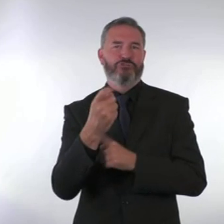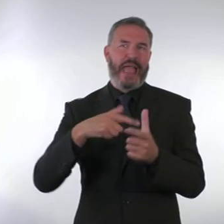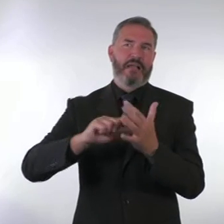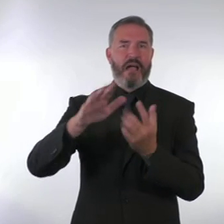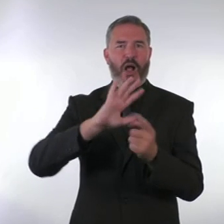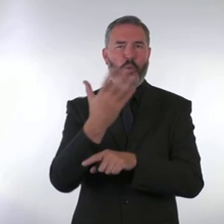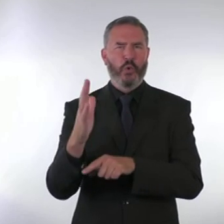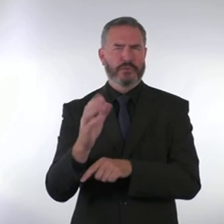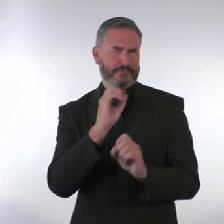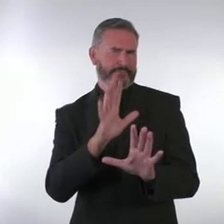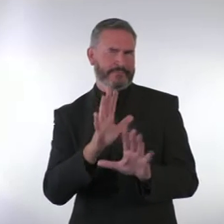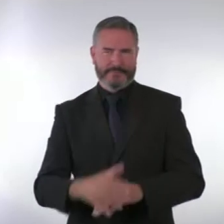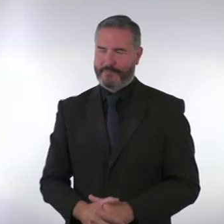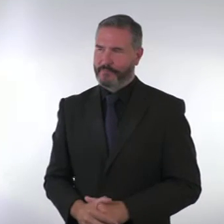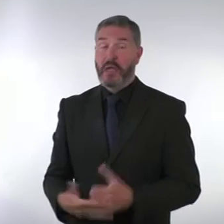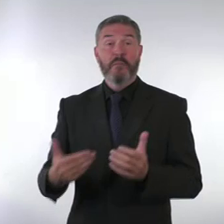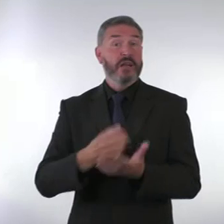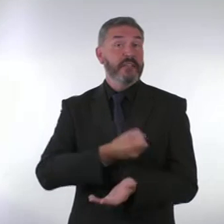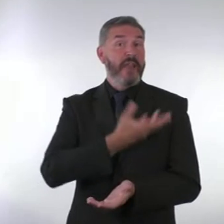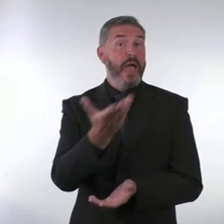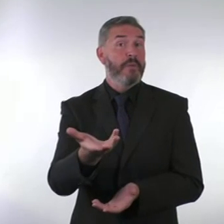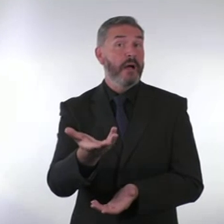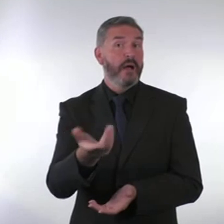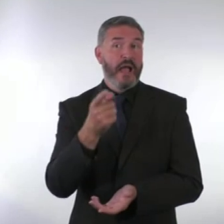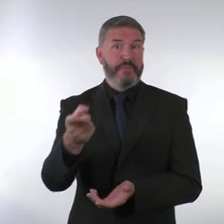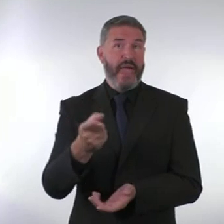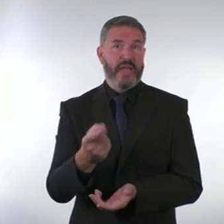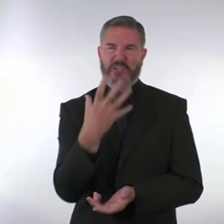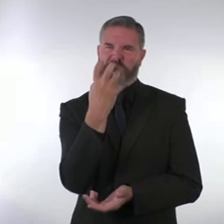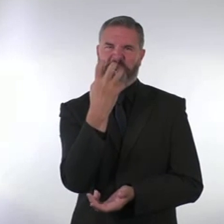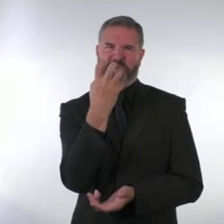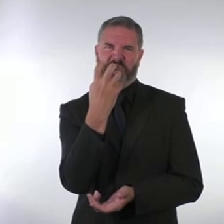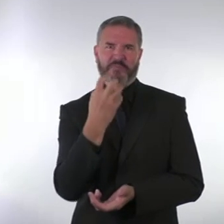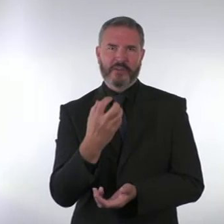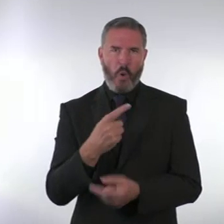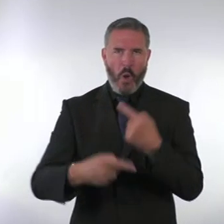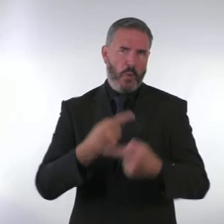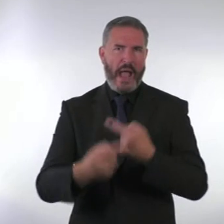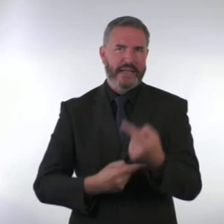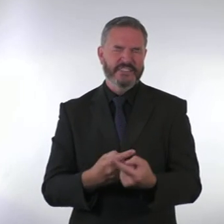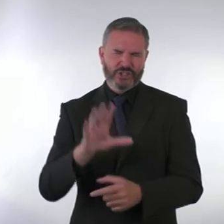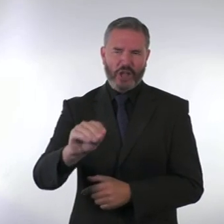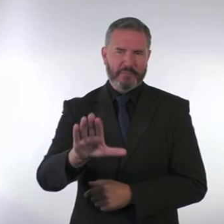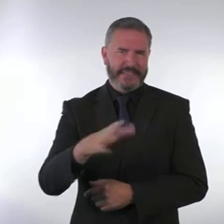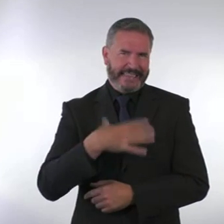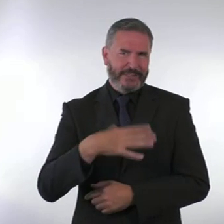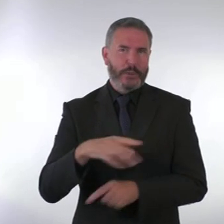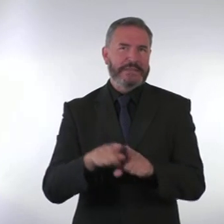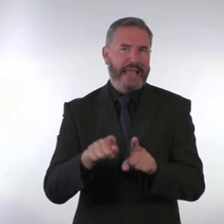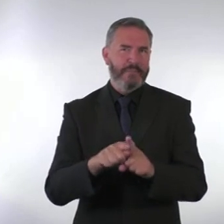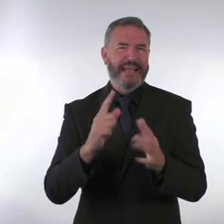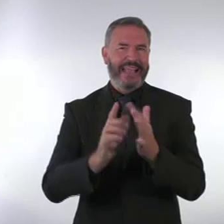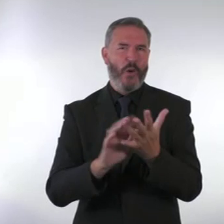Would it not be a wonderful thing if the Labour party abandoned the spirit of Eeyore that currently seems to envelop it?